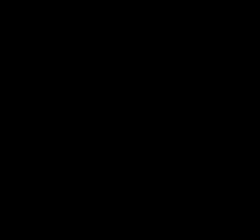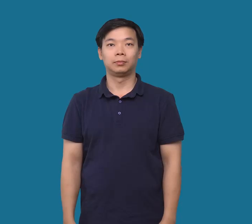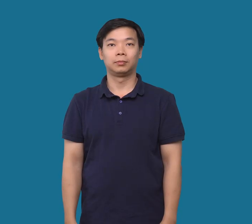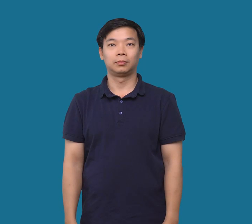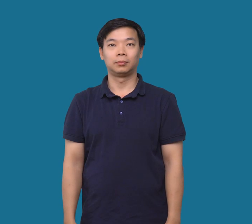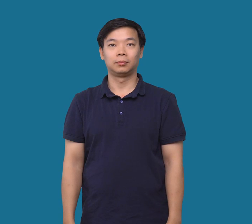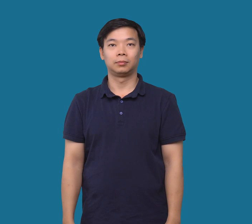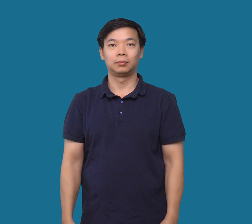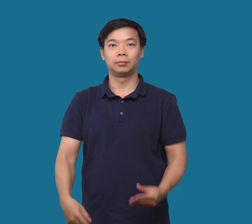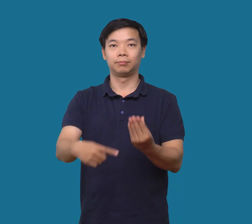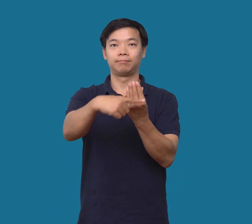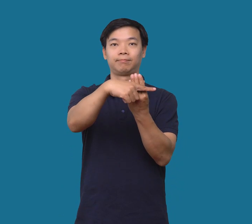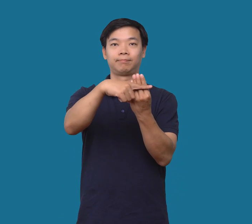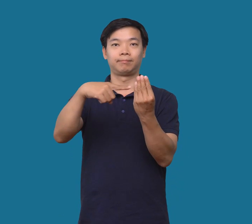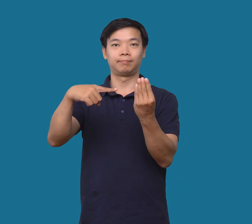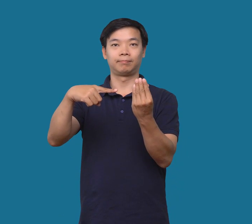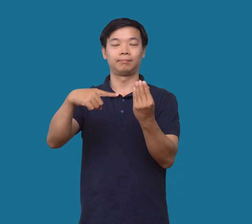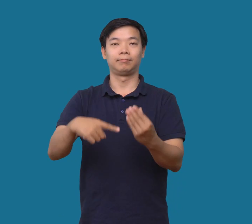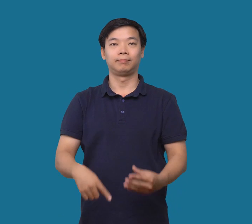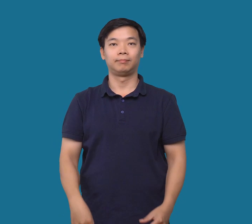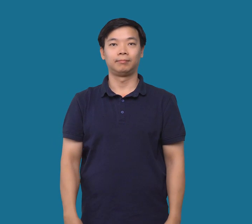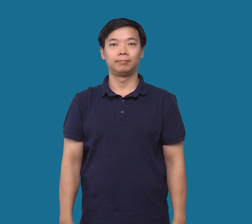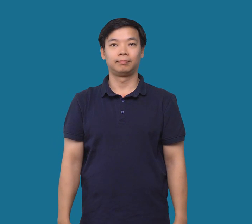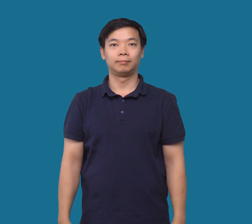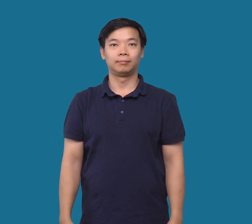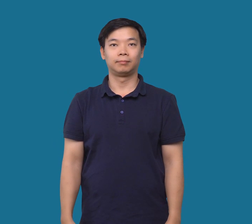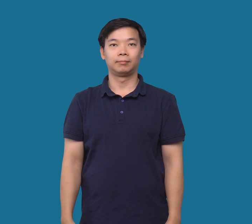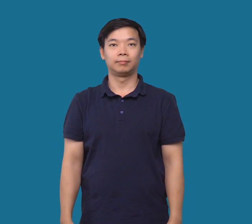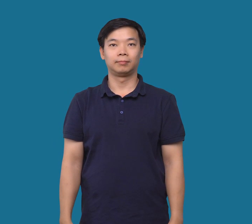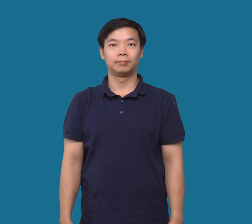bánh gai